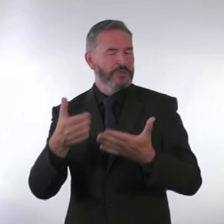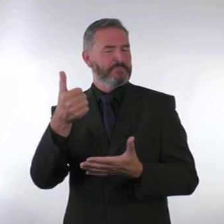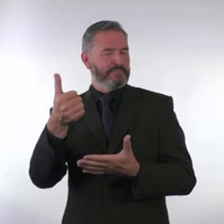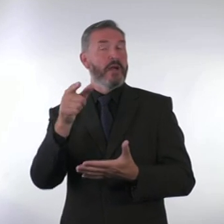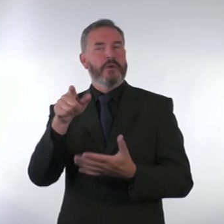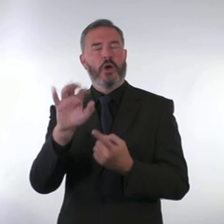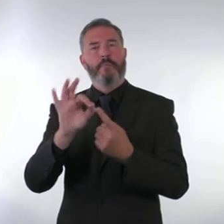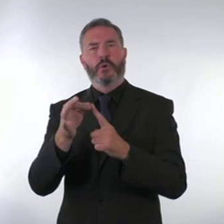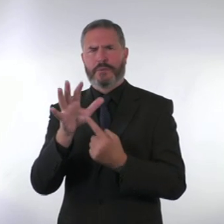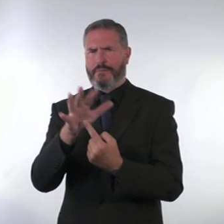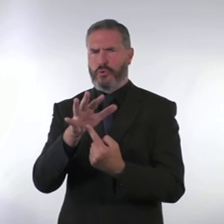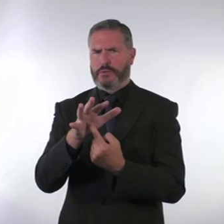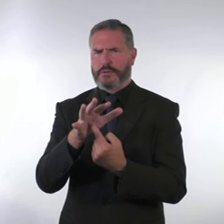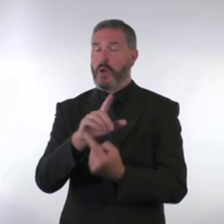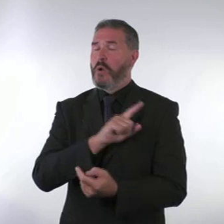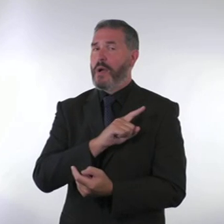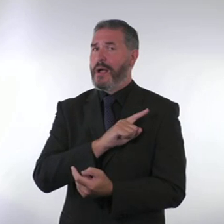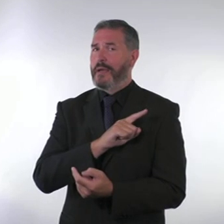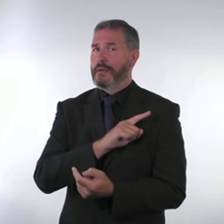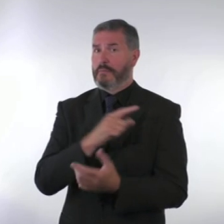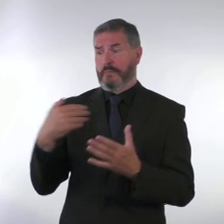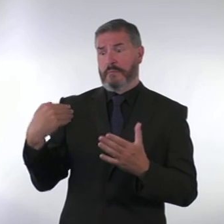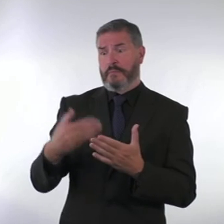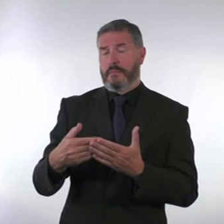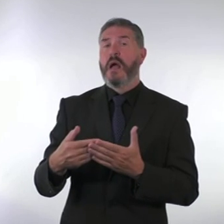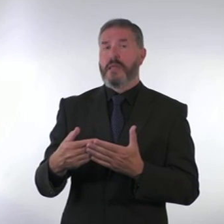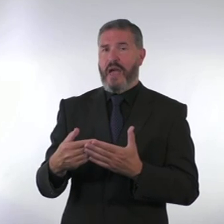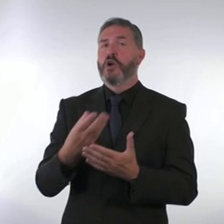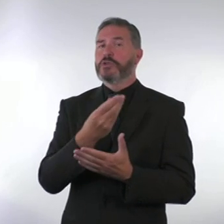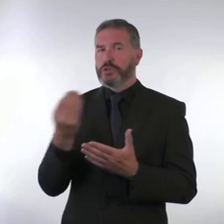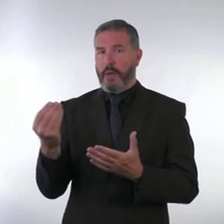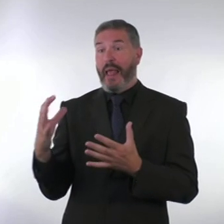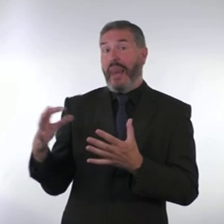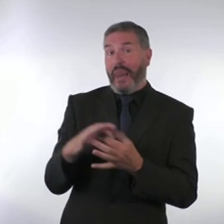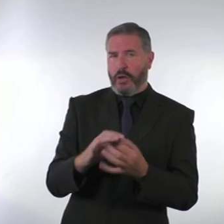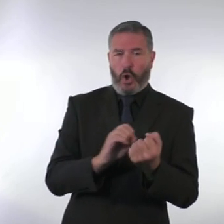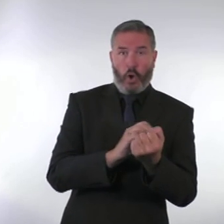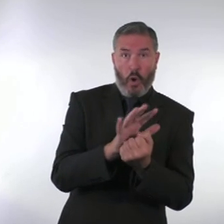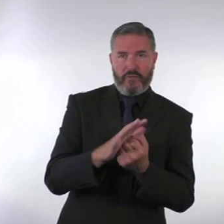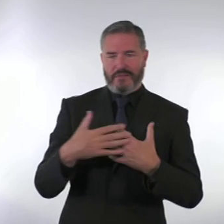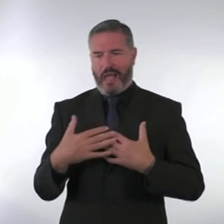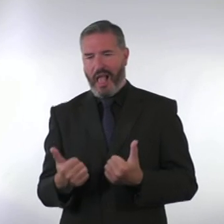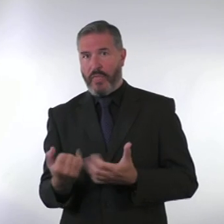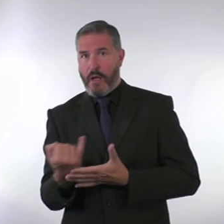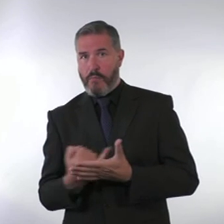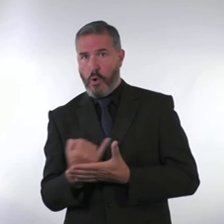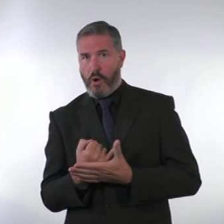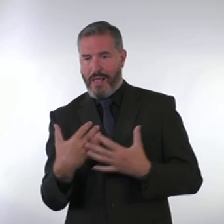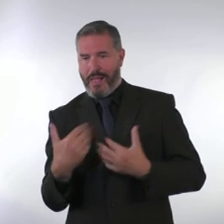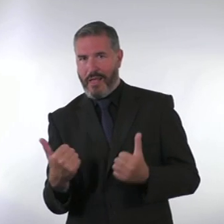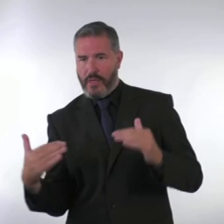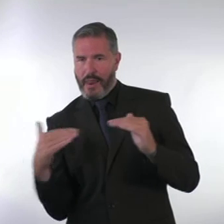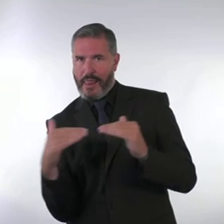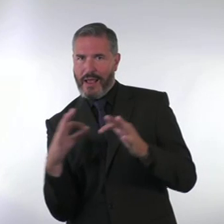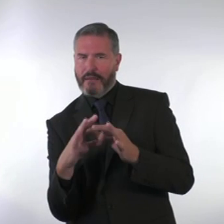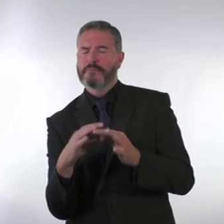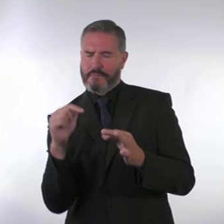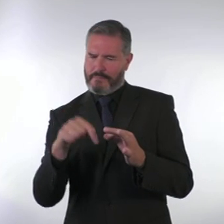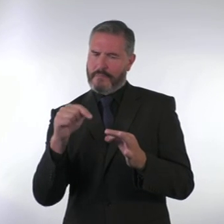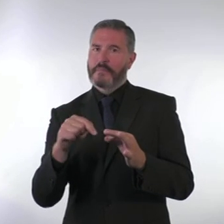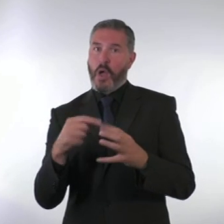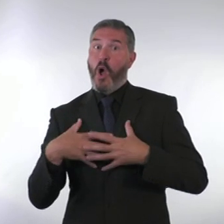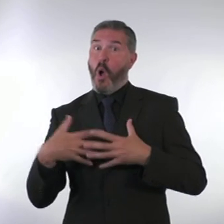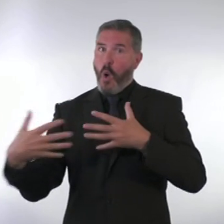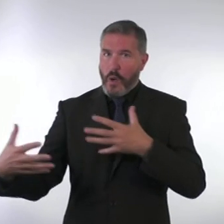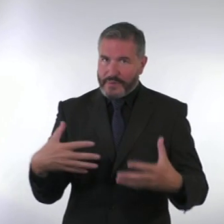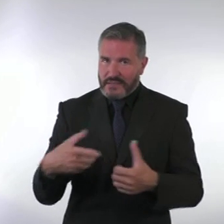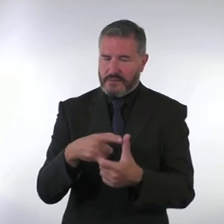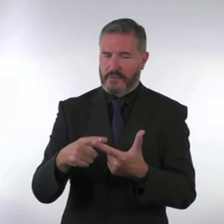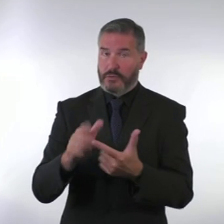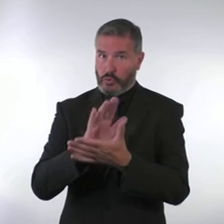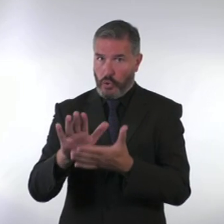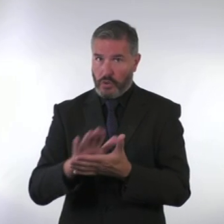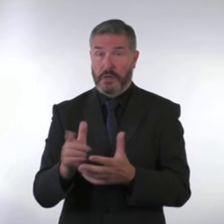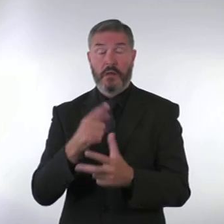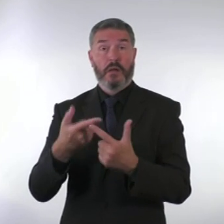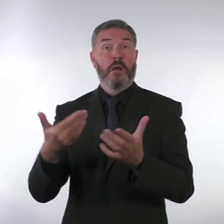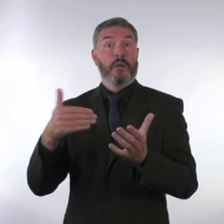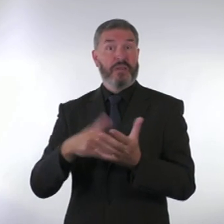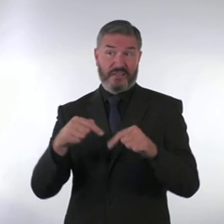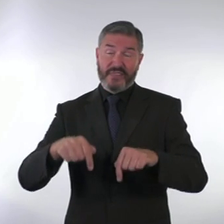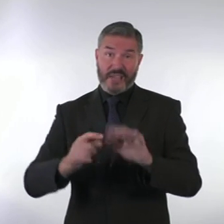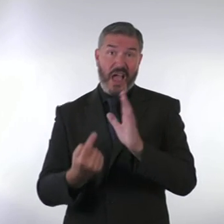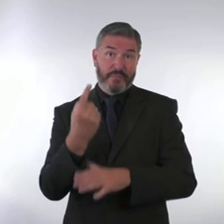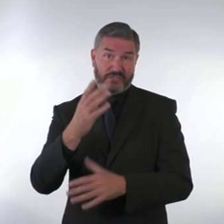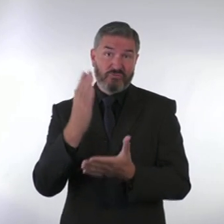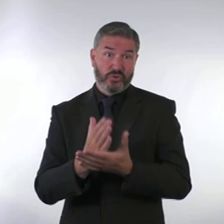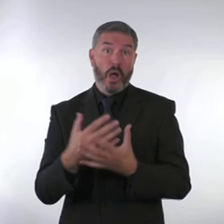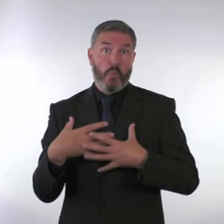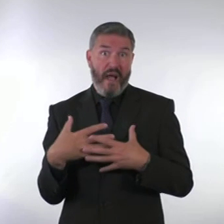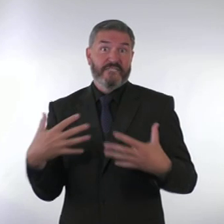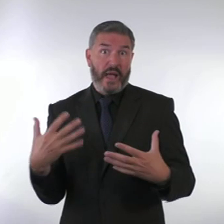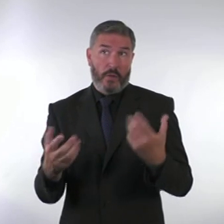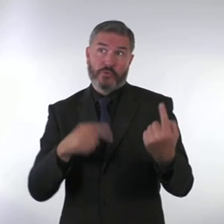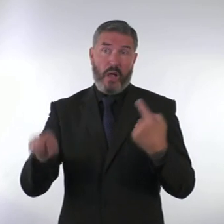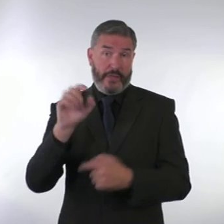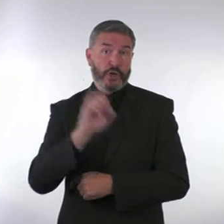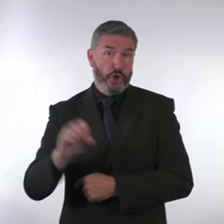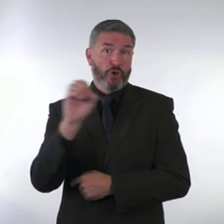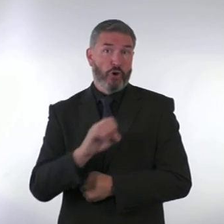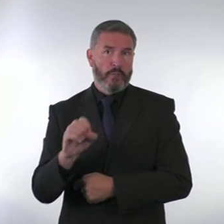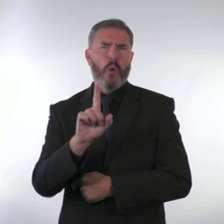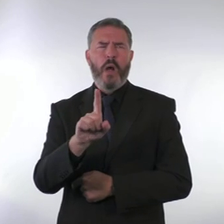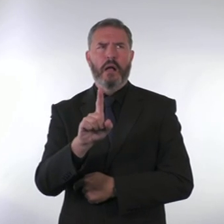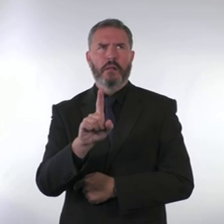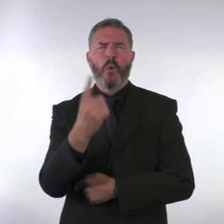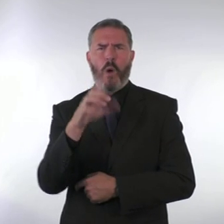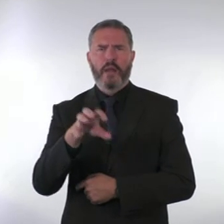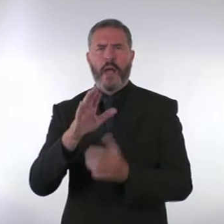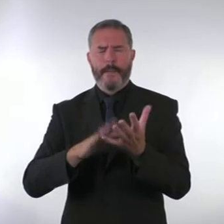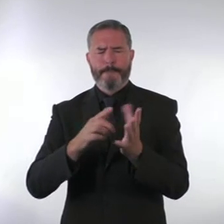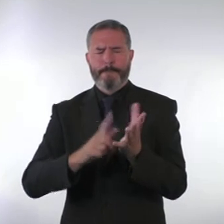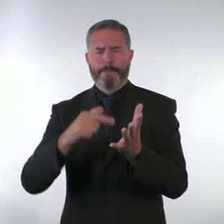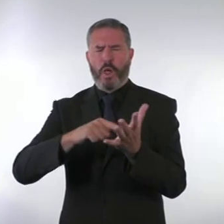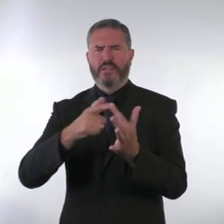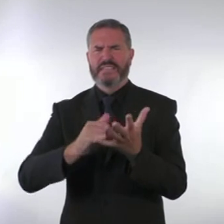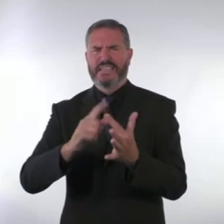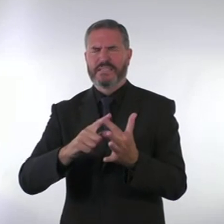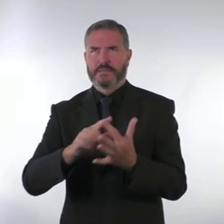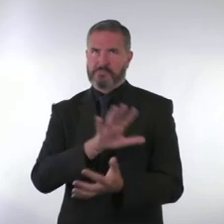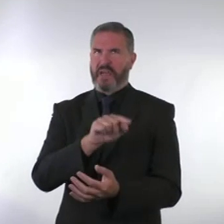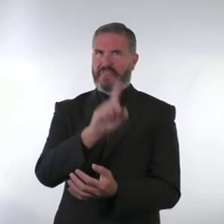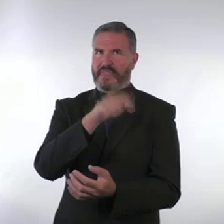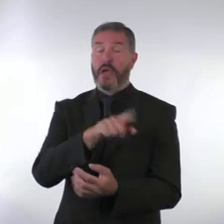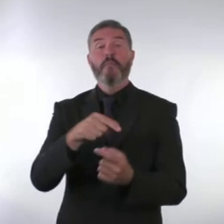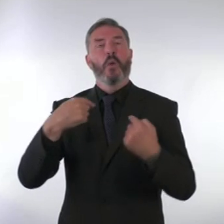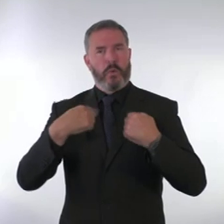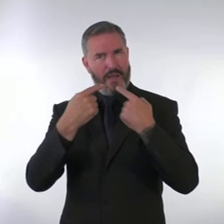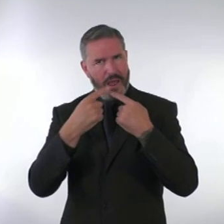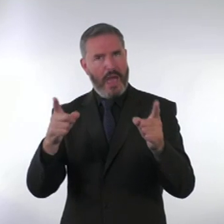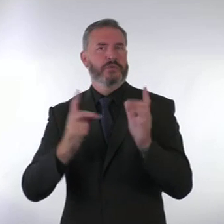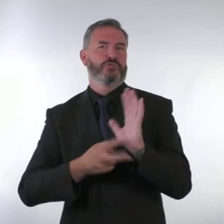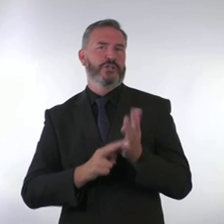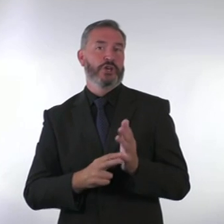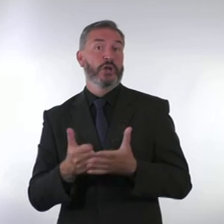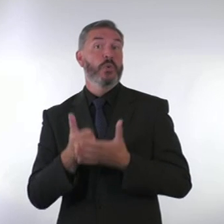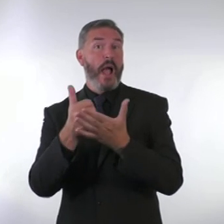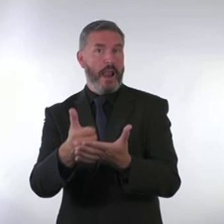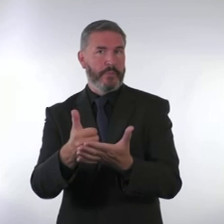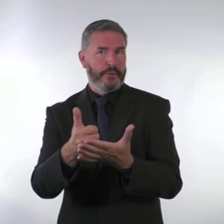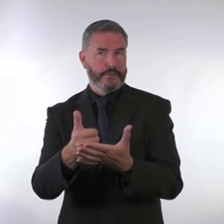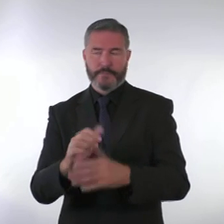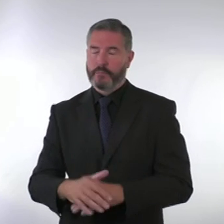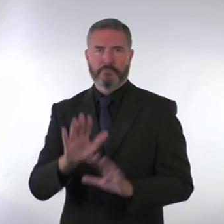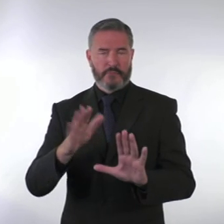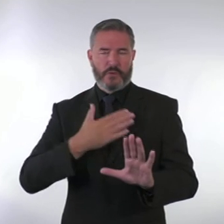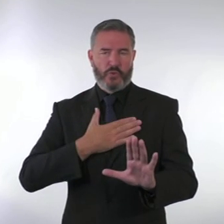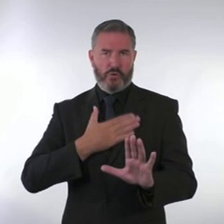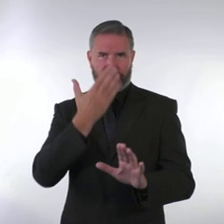She makes a very important point, because I am afraid that there are significant comorbidities associated with covid, and we do need as a country to address obesity and the sad fact that we are, I am afraid, considerably fatter than most other European nations apart from the Maltese, as far as I can tell—no disrespect to Malta; that is